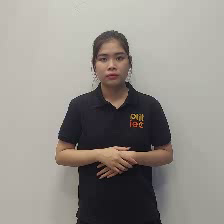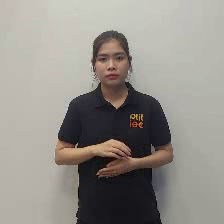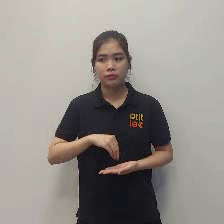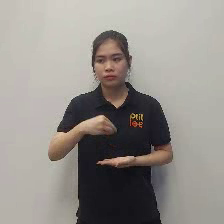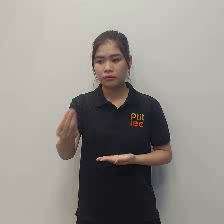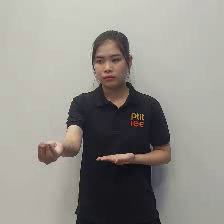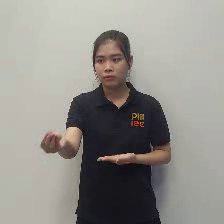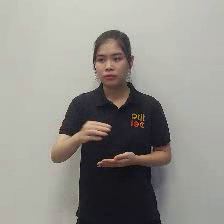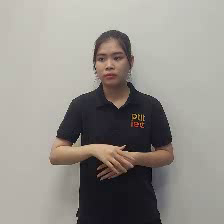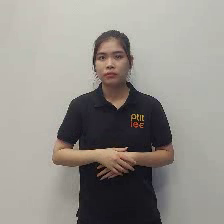Mua